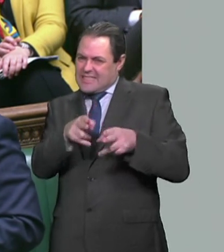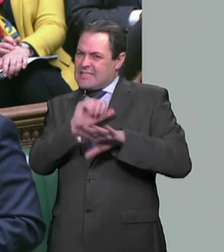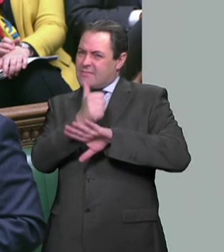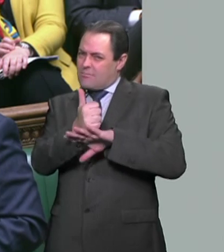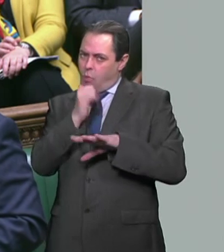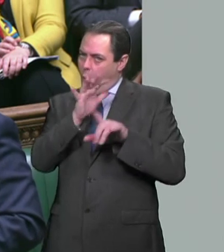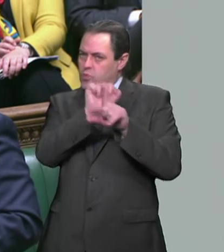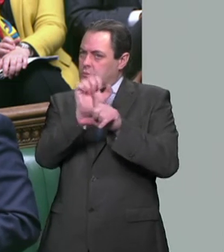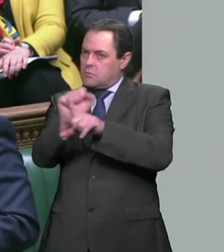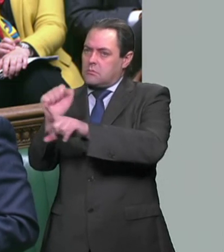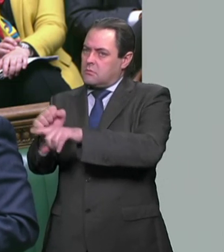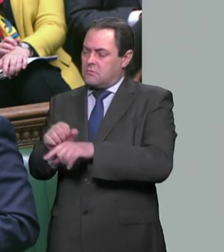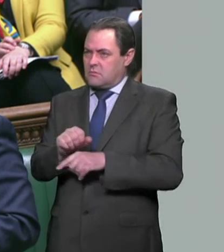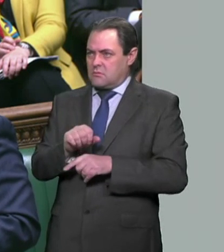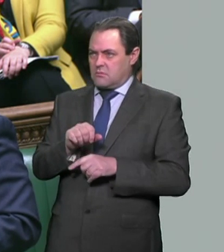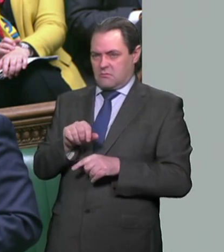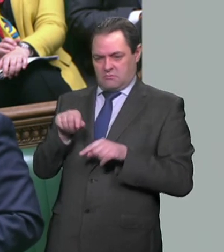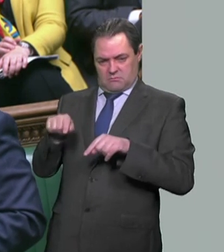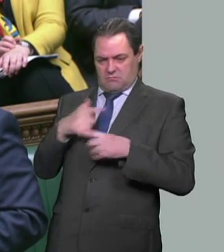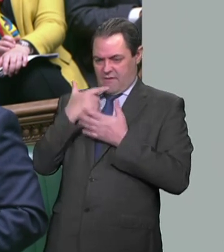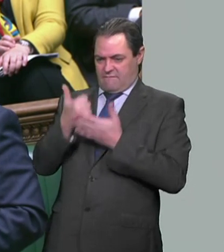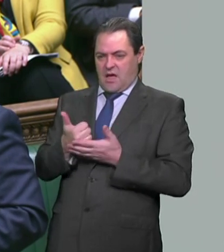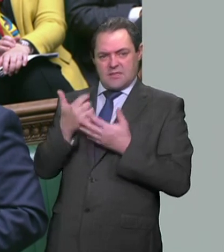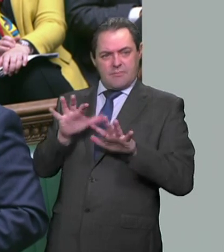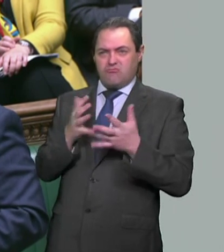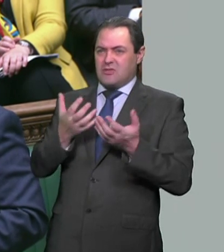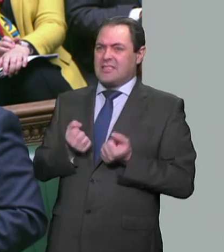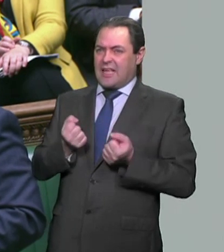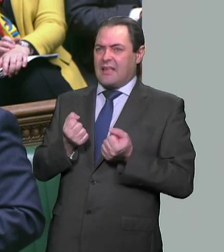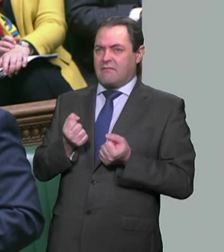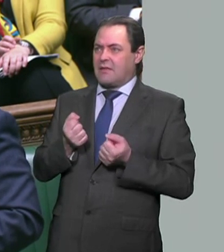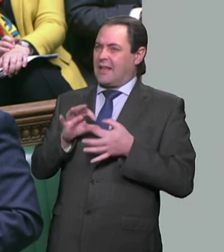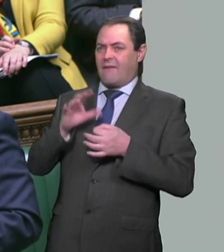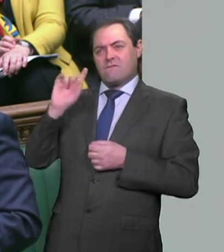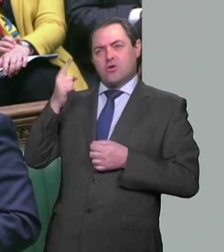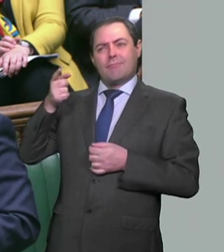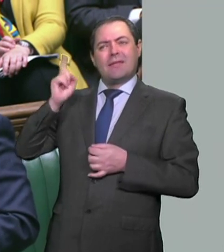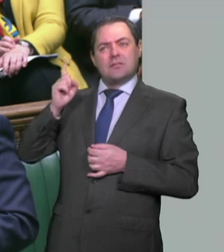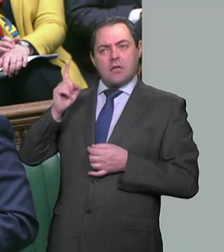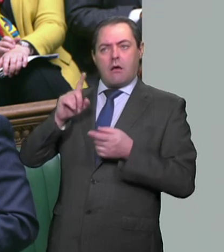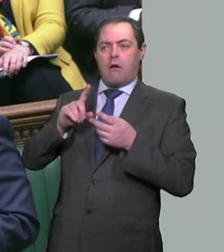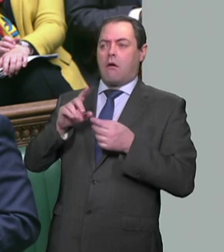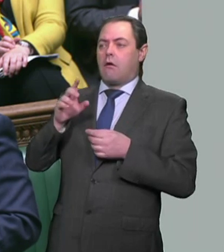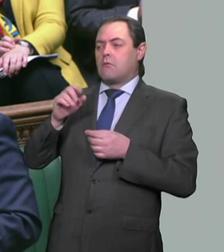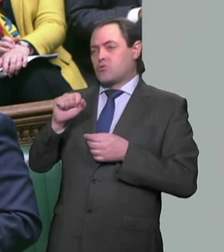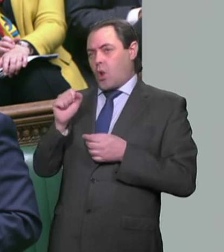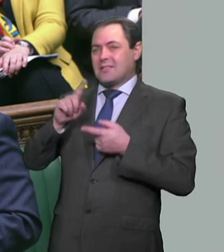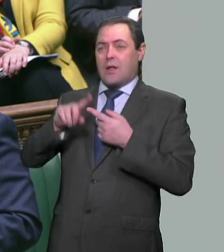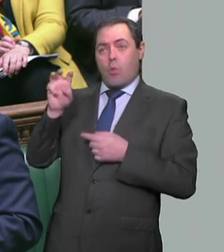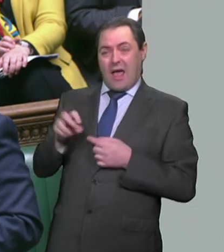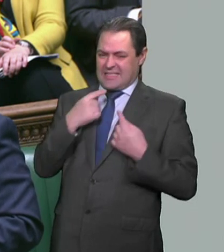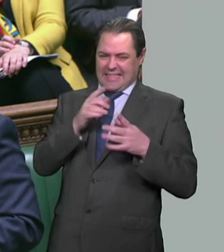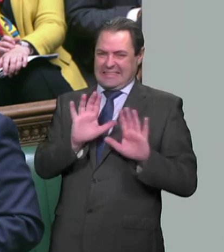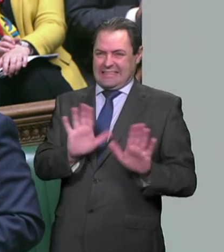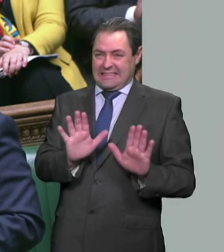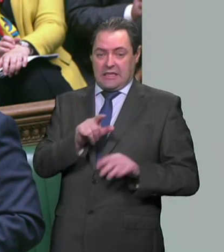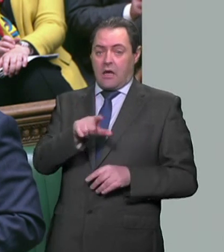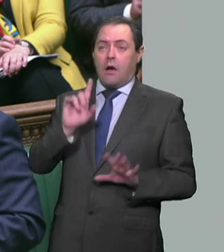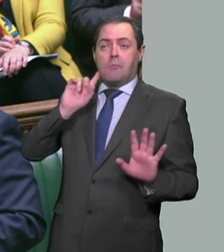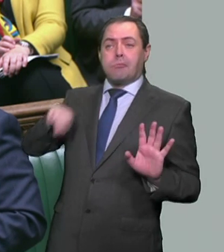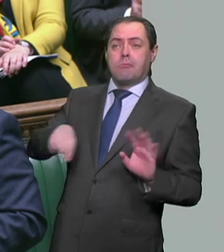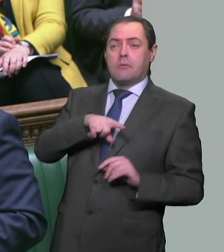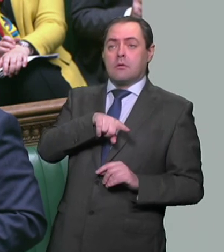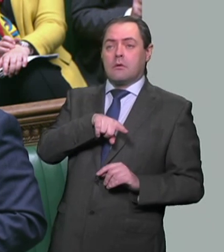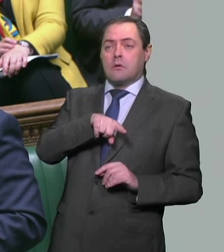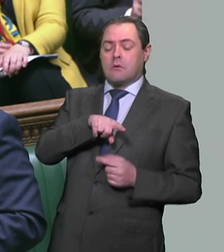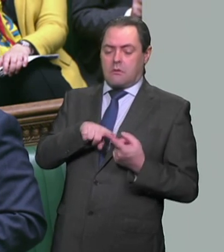It is exactly the same advice that the Prime Minister received from the First Ministers of Scotland and Wales on Monday, and he has ignored that advice.